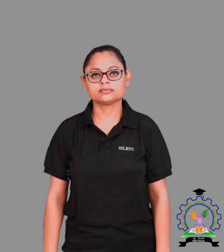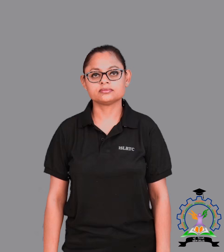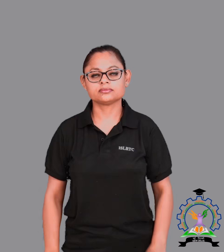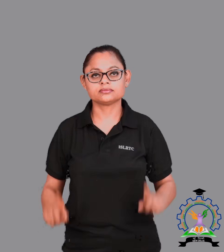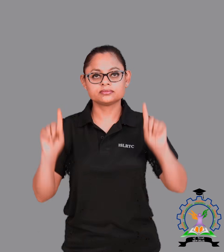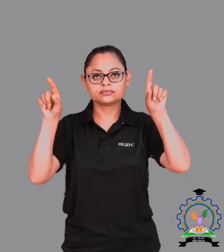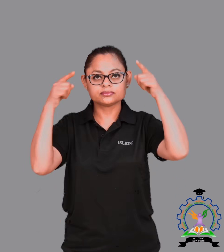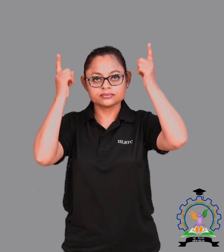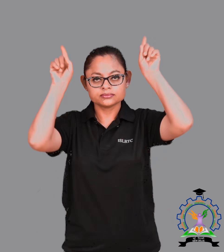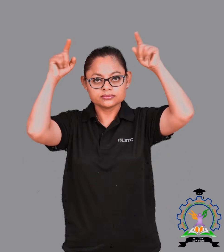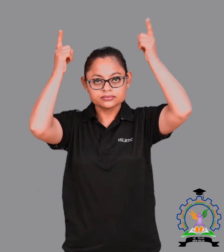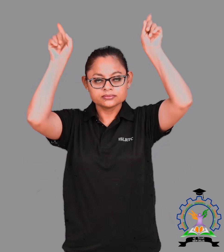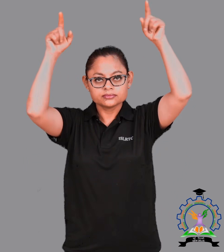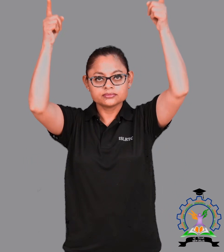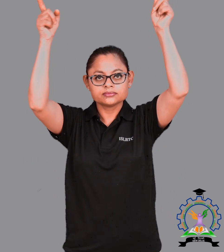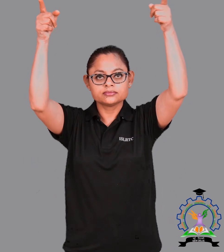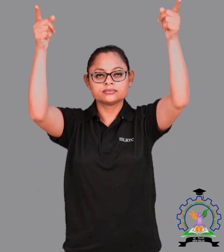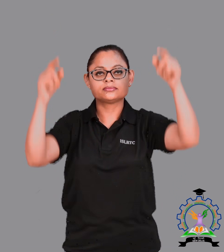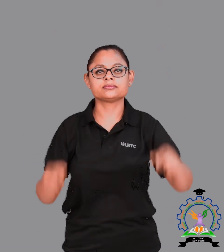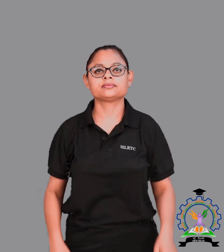Deer